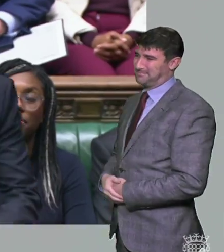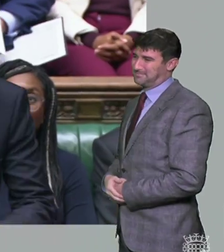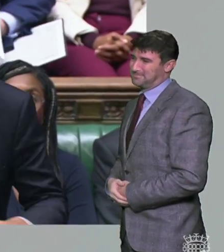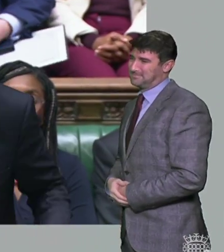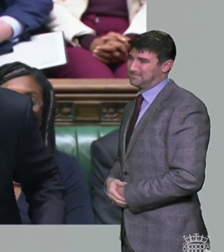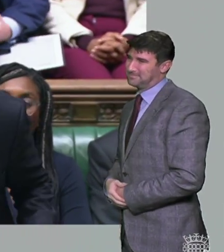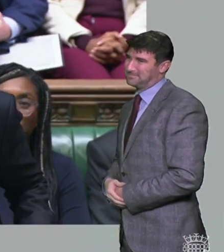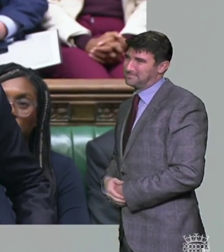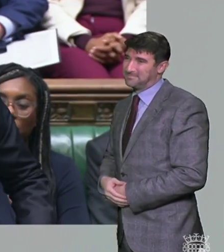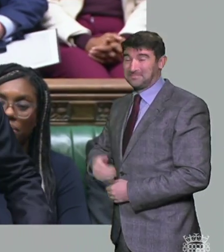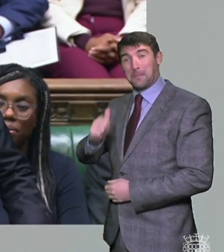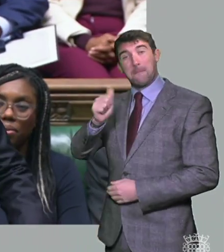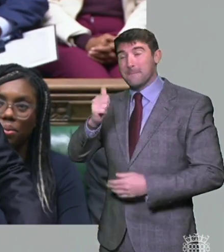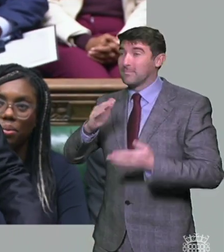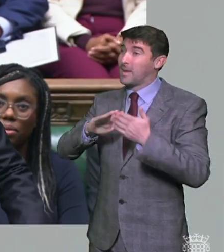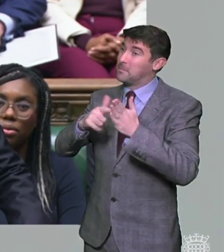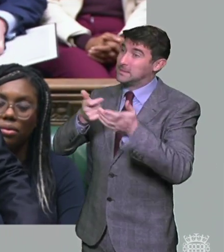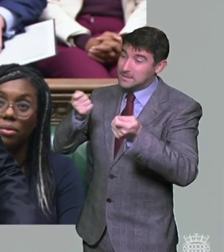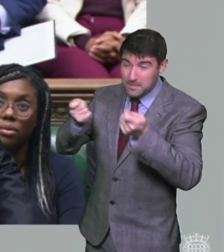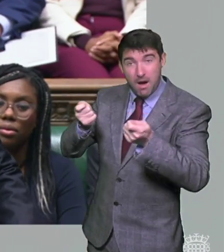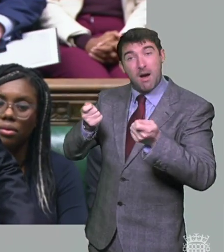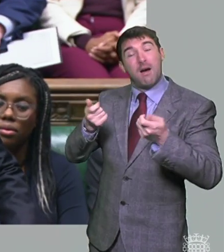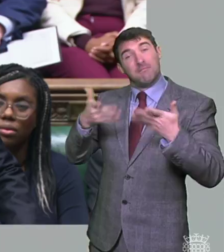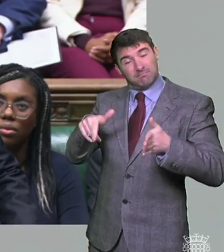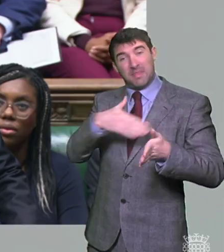This morning, I had meetings with ministerial colleagues and others.